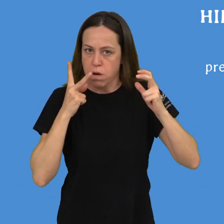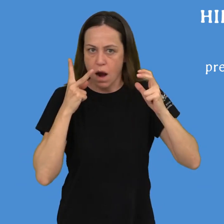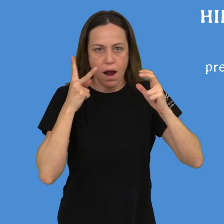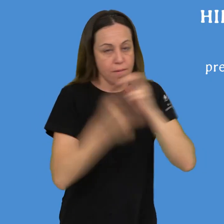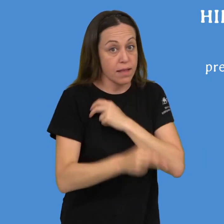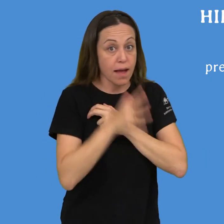evitar